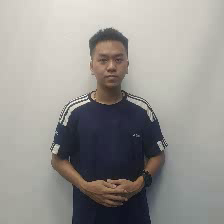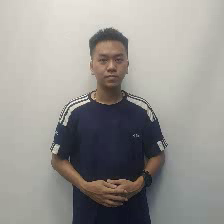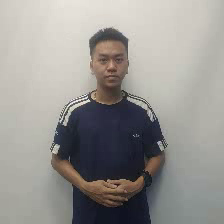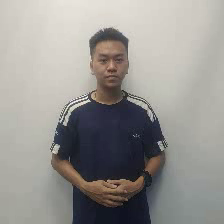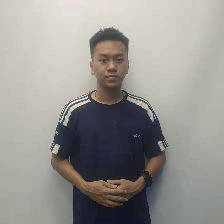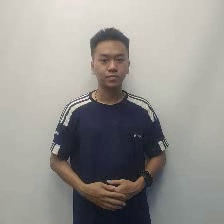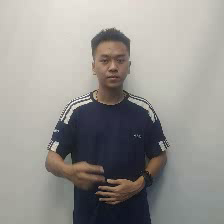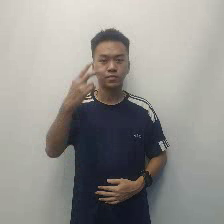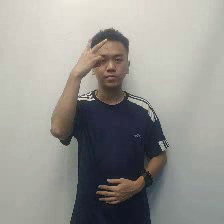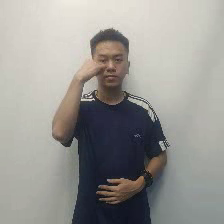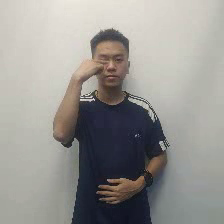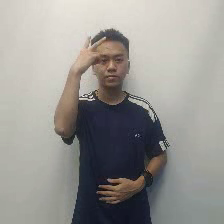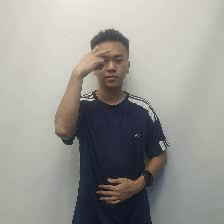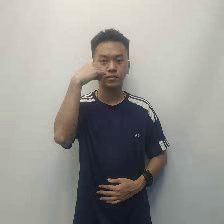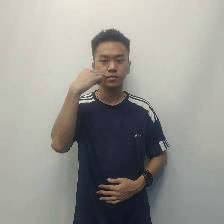Khóc